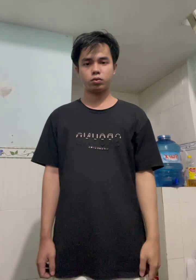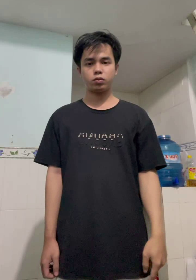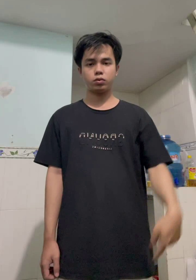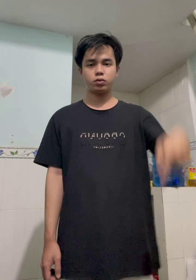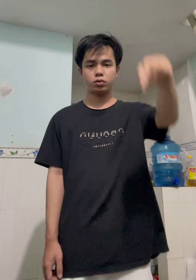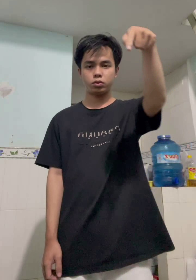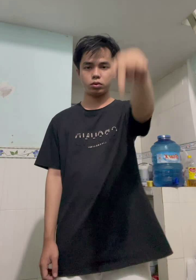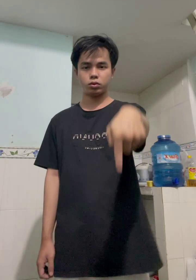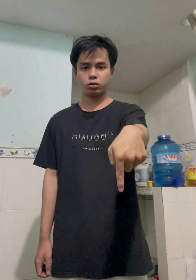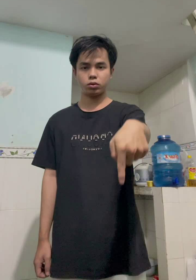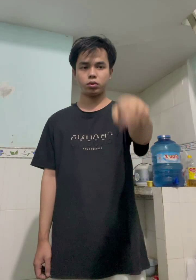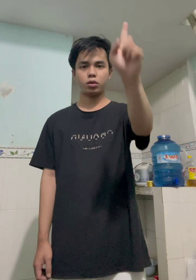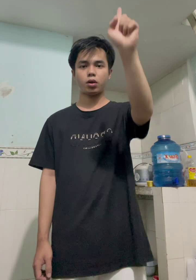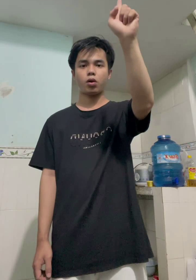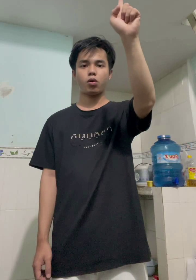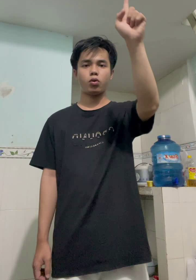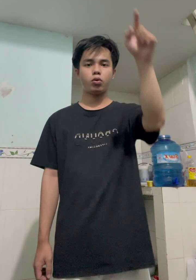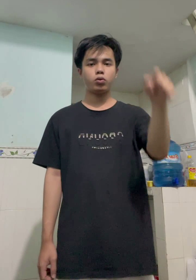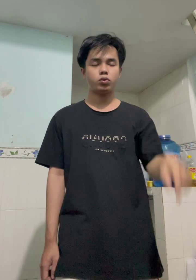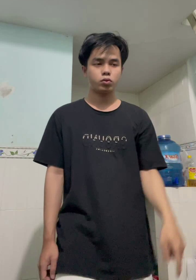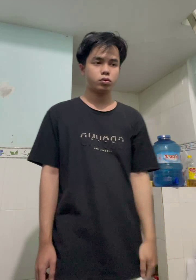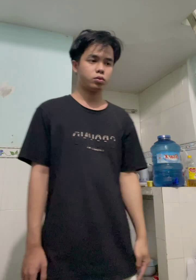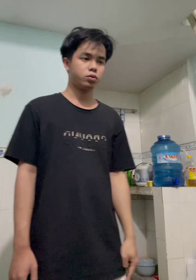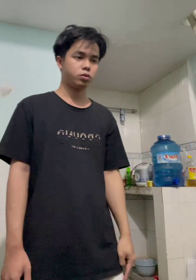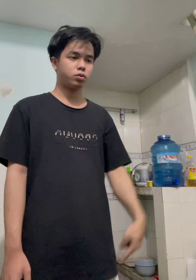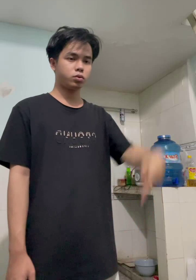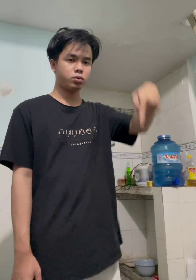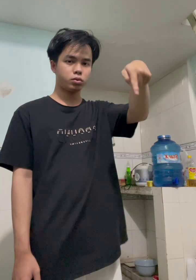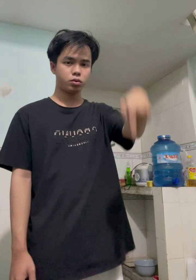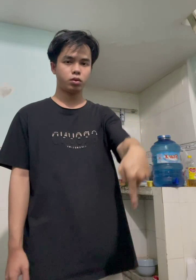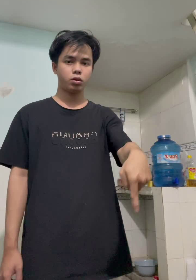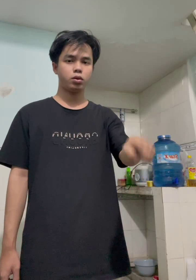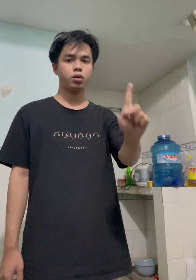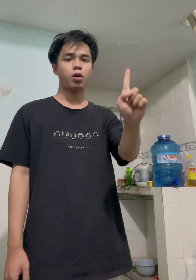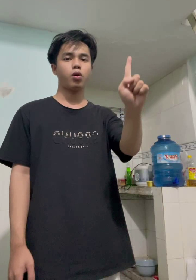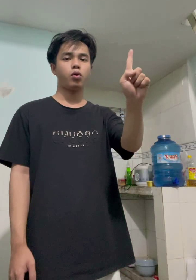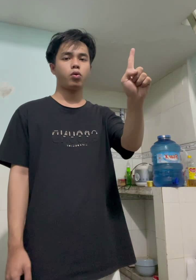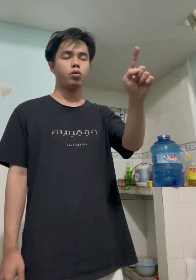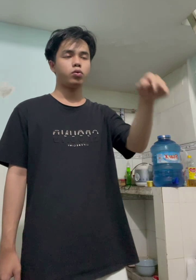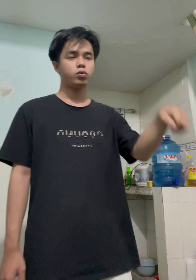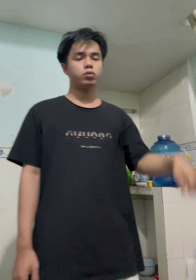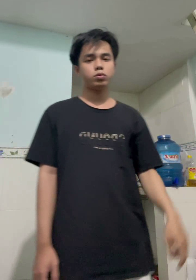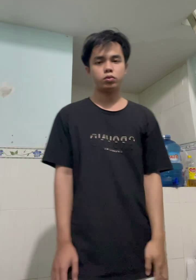di dau